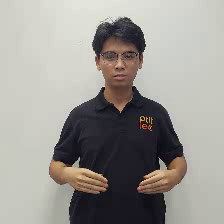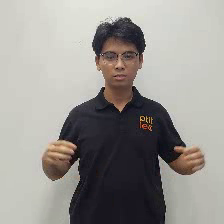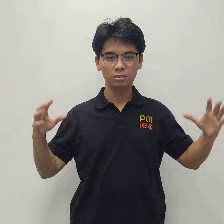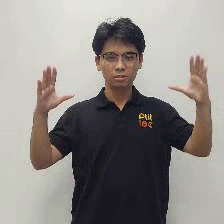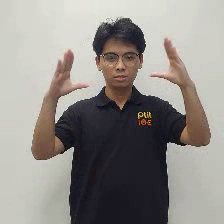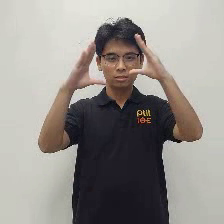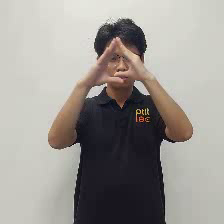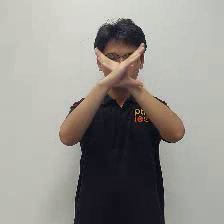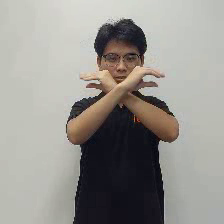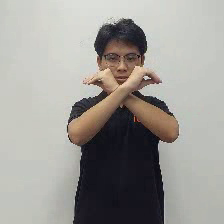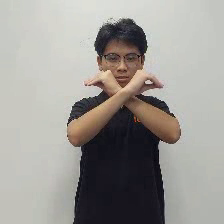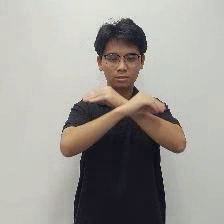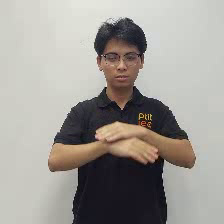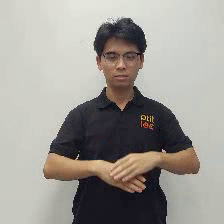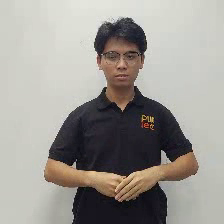Ban đêm